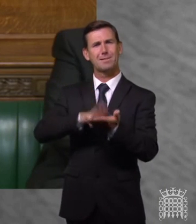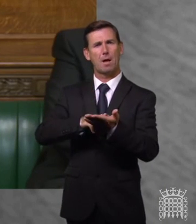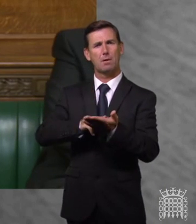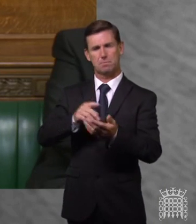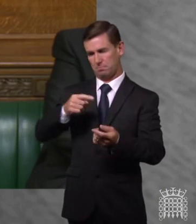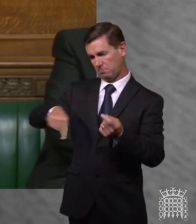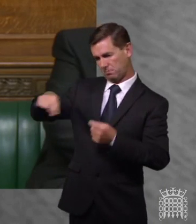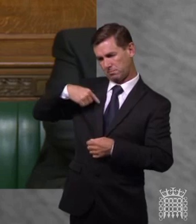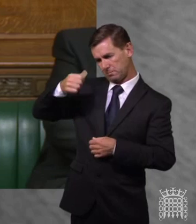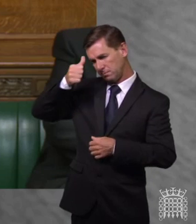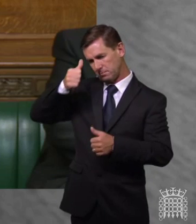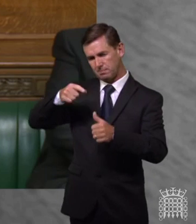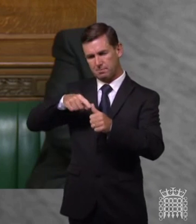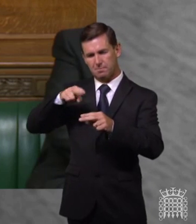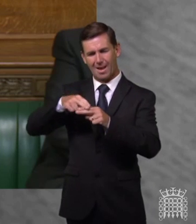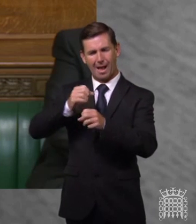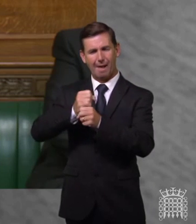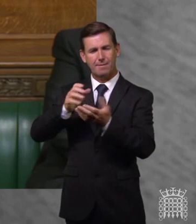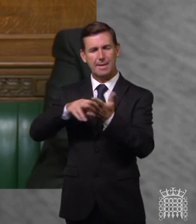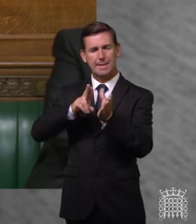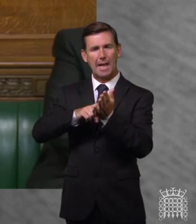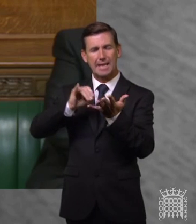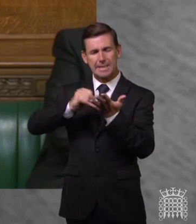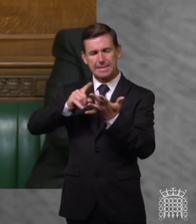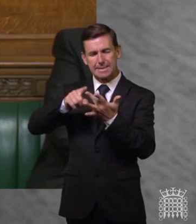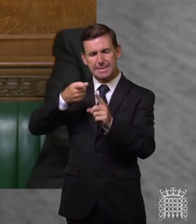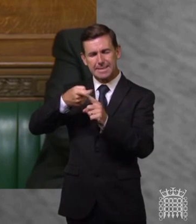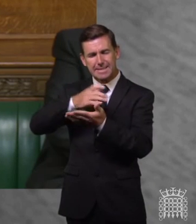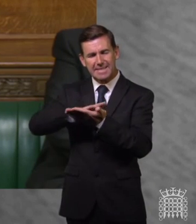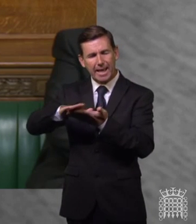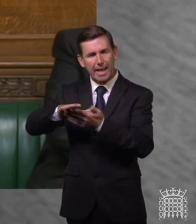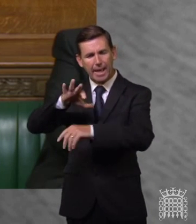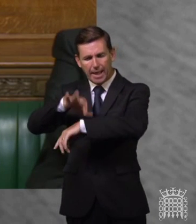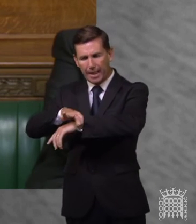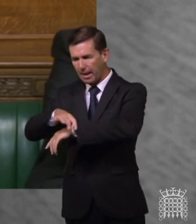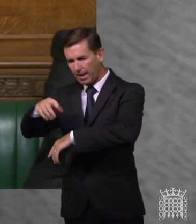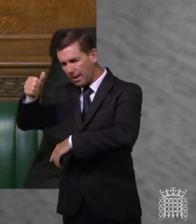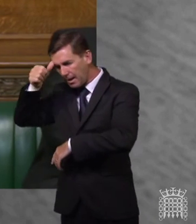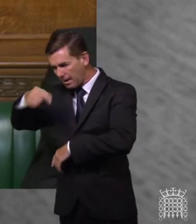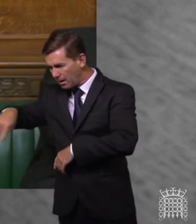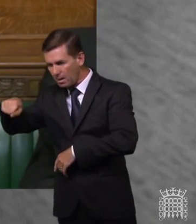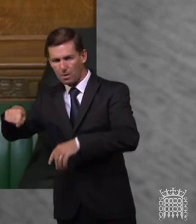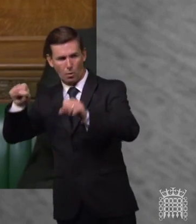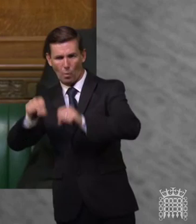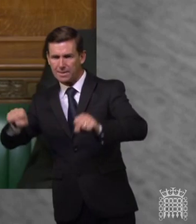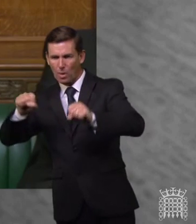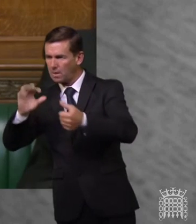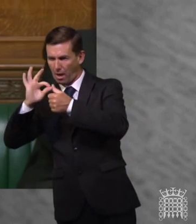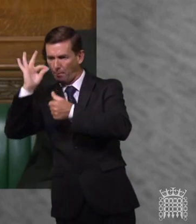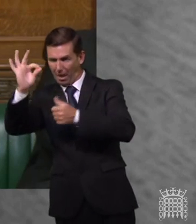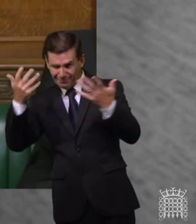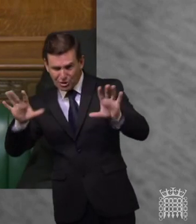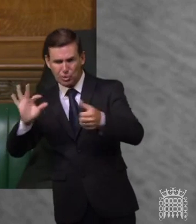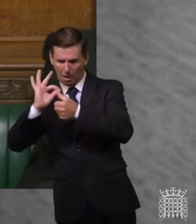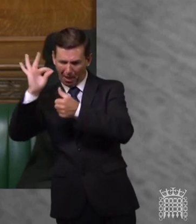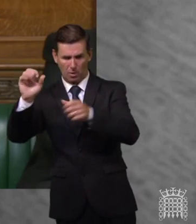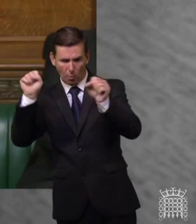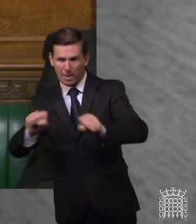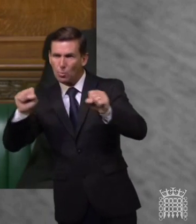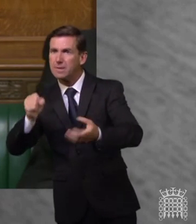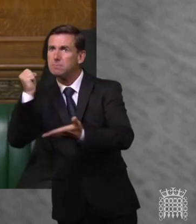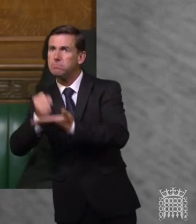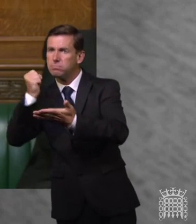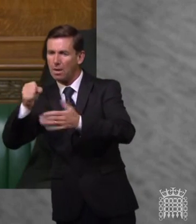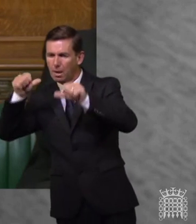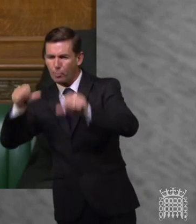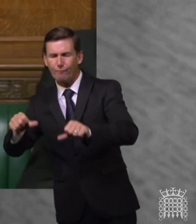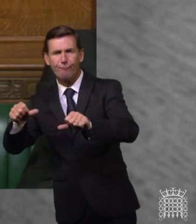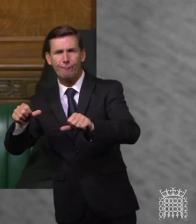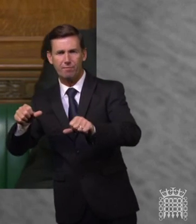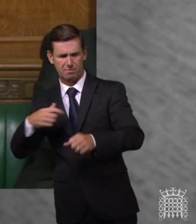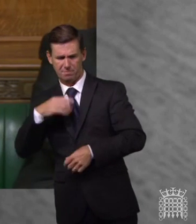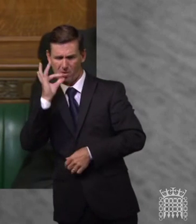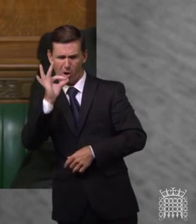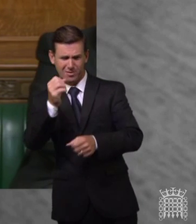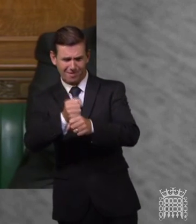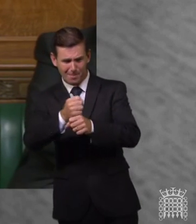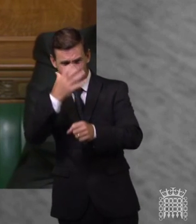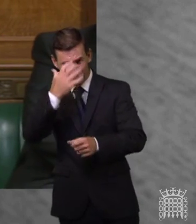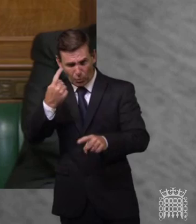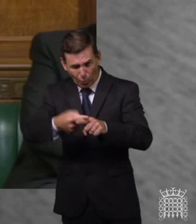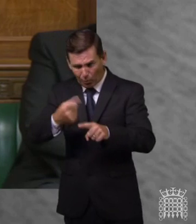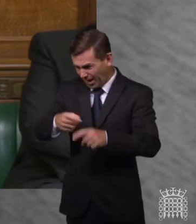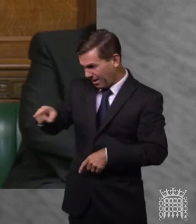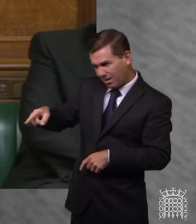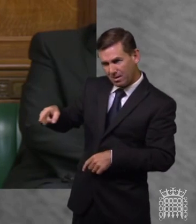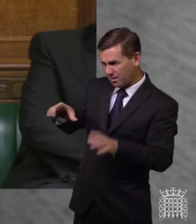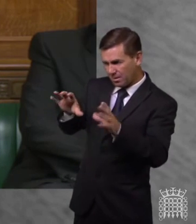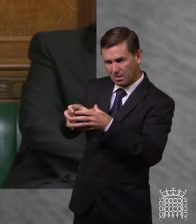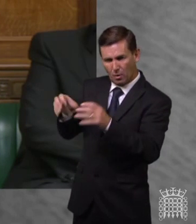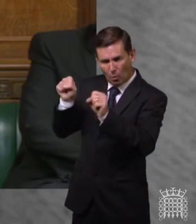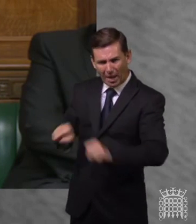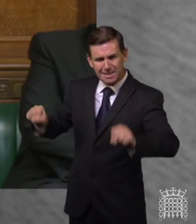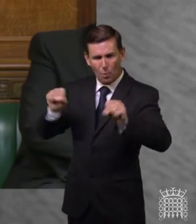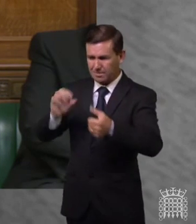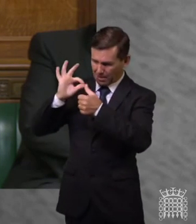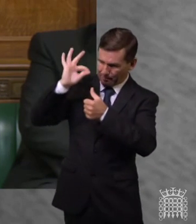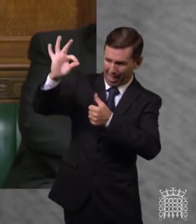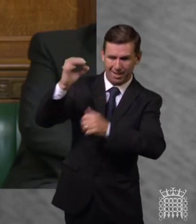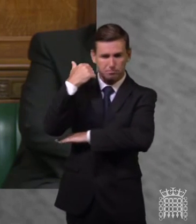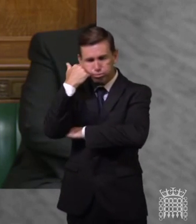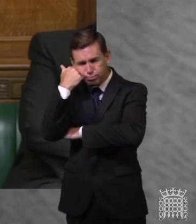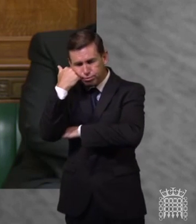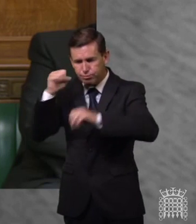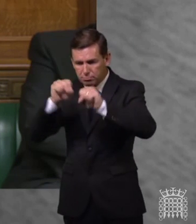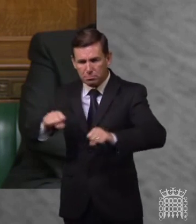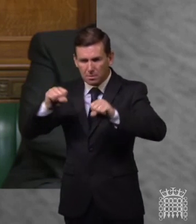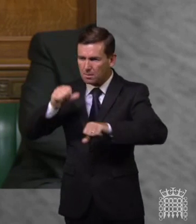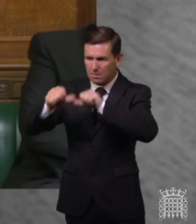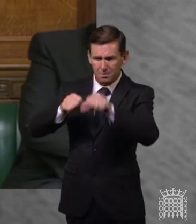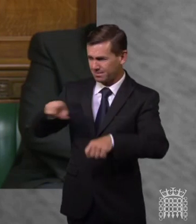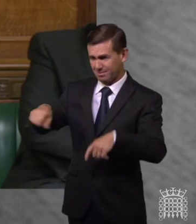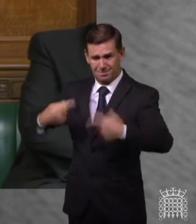I know from my constituency casework that there are Afghan Sikhs in the system who are waiting for clearance from the Home Office; I call on the Government to process them as quickly as possible and not leave all those people in the system waiting any longer than they have to at the moment.